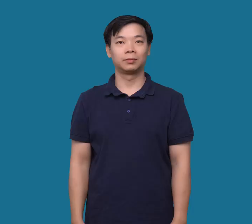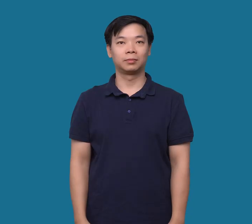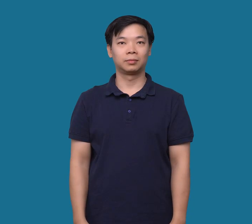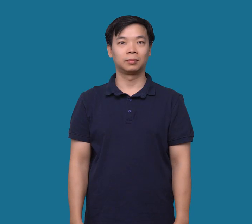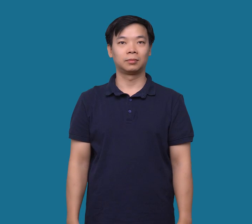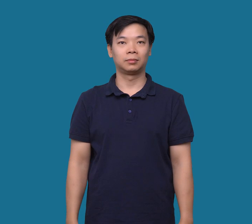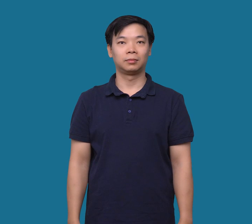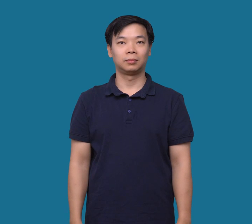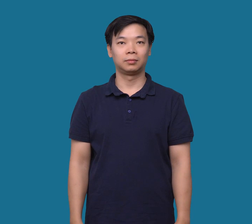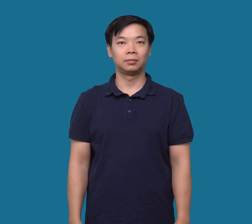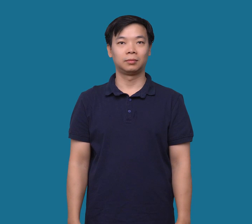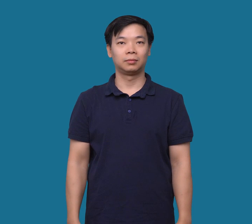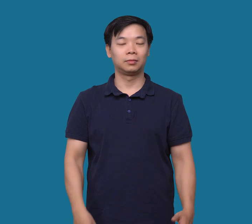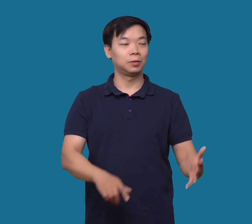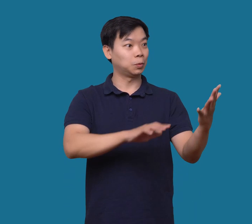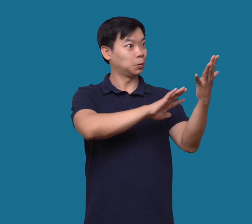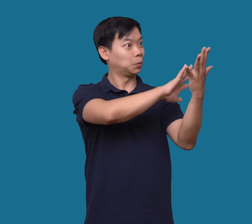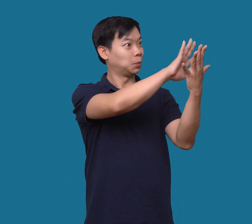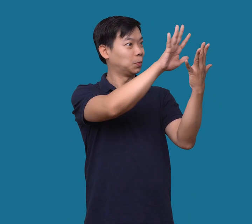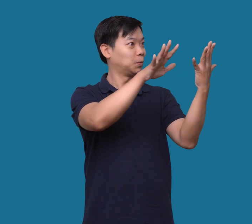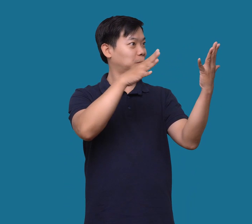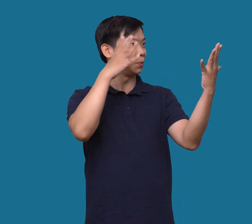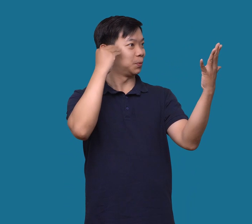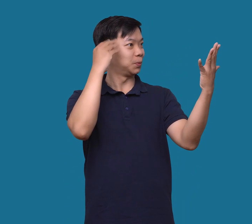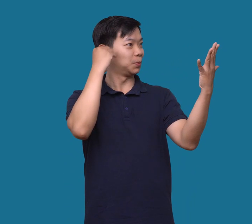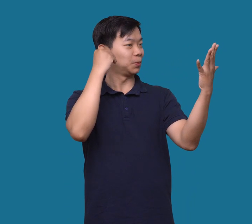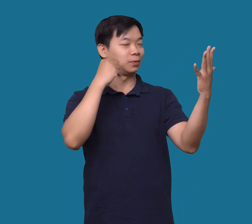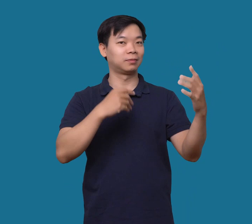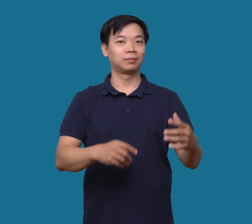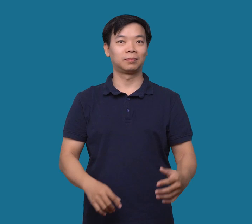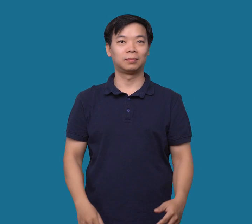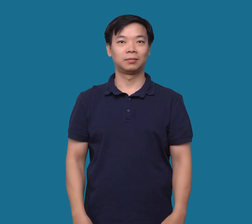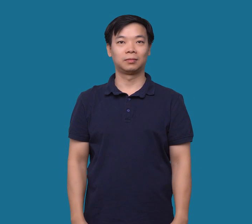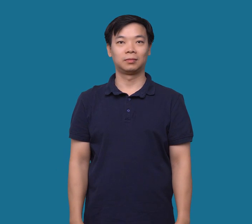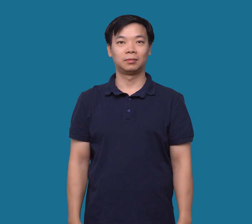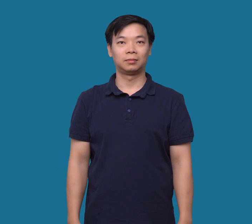cây xanh tươi